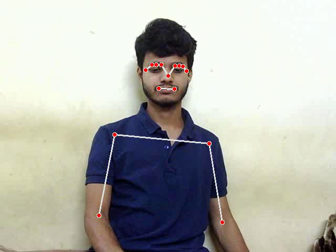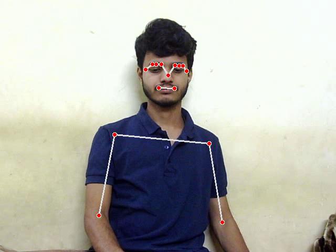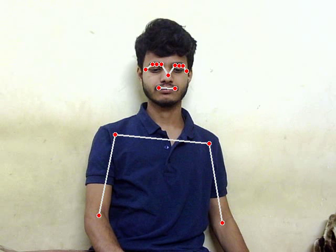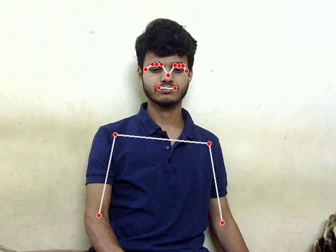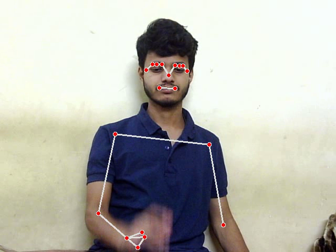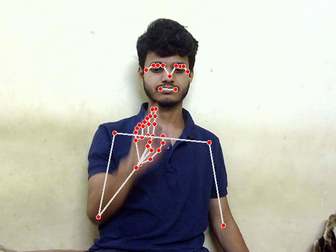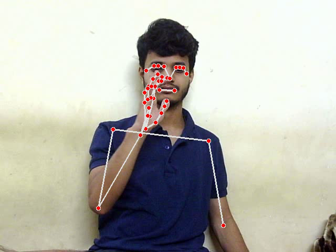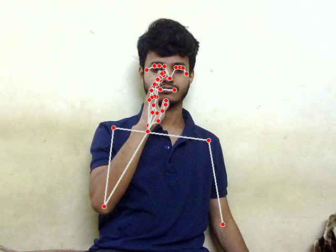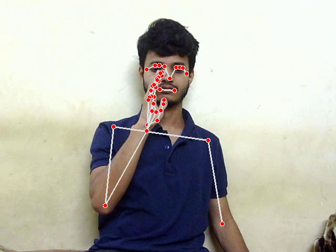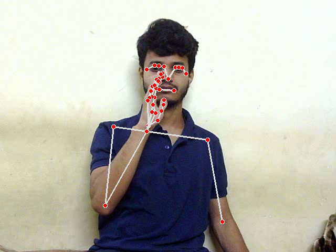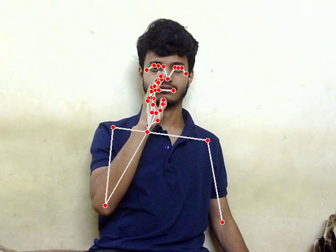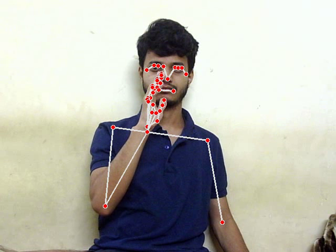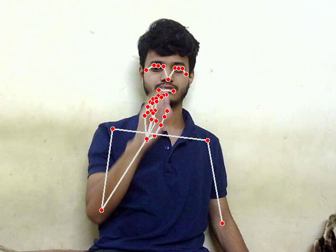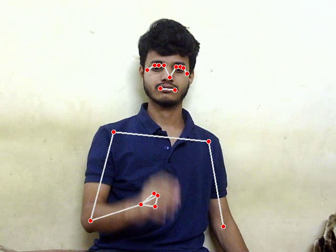mother